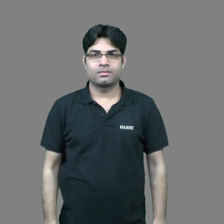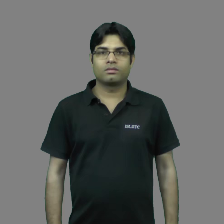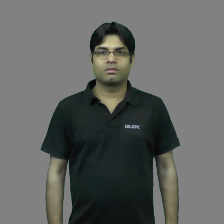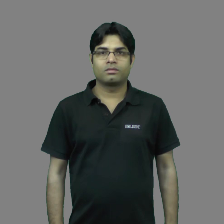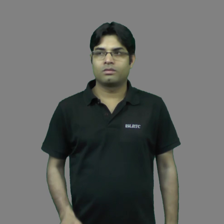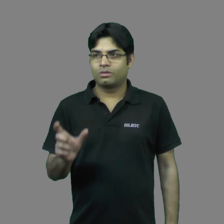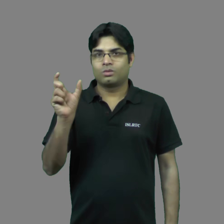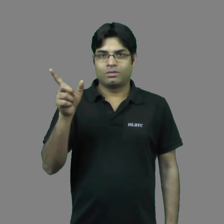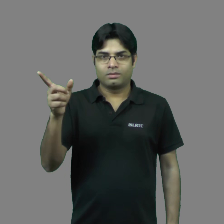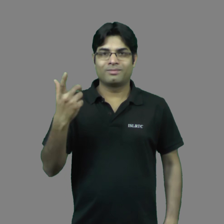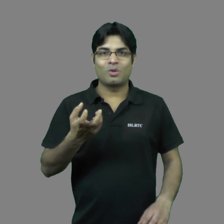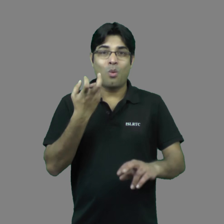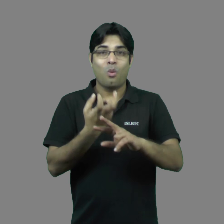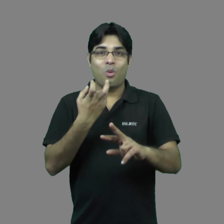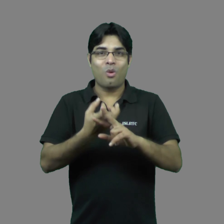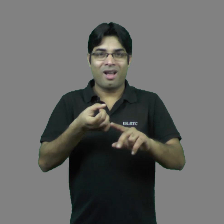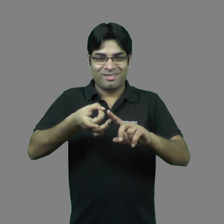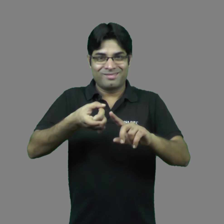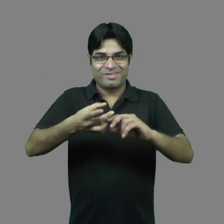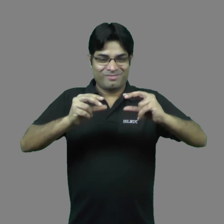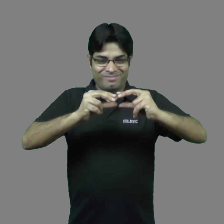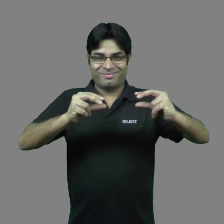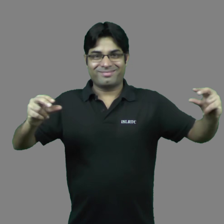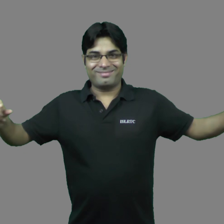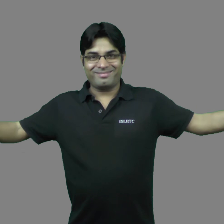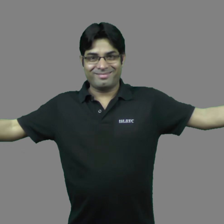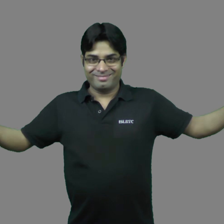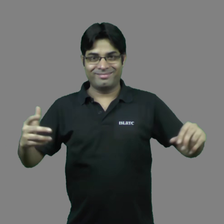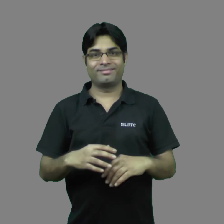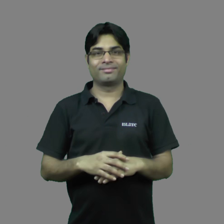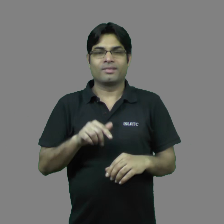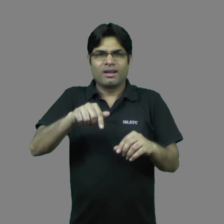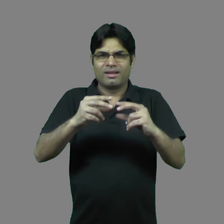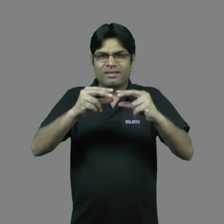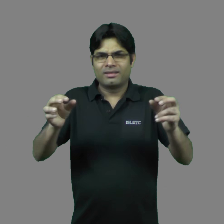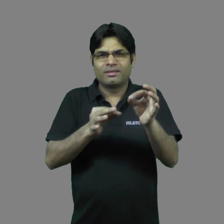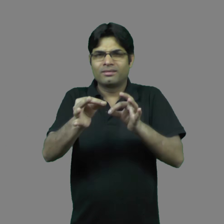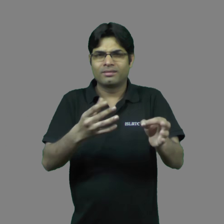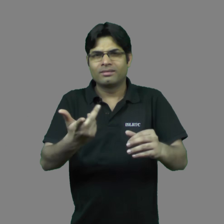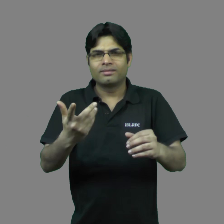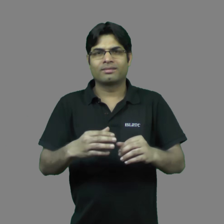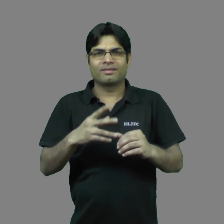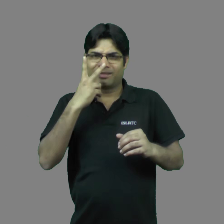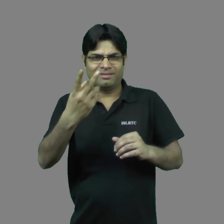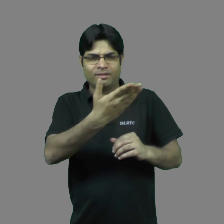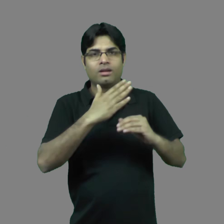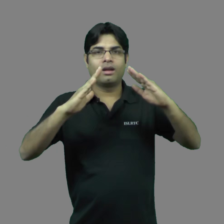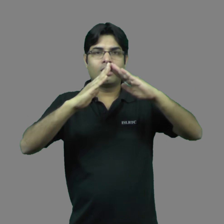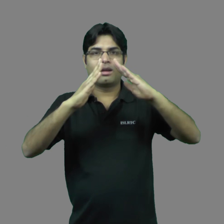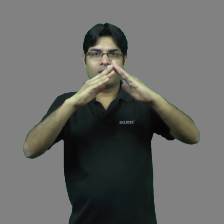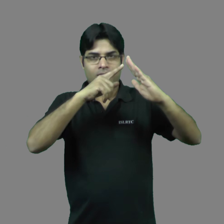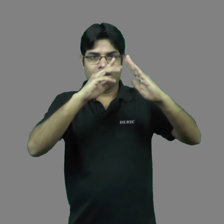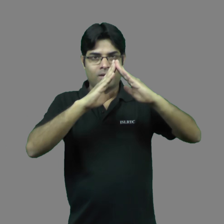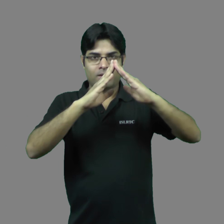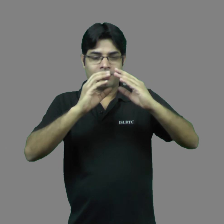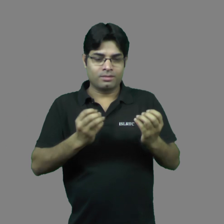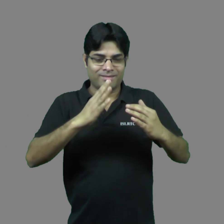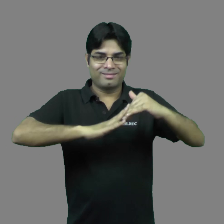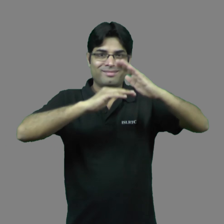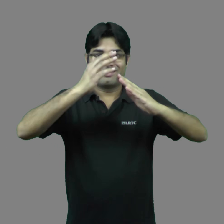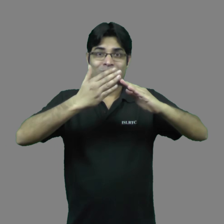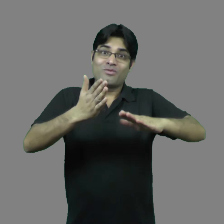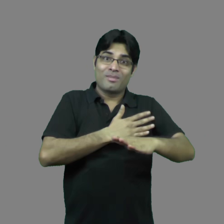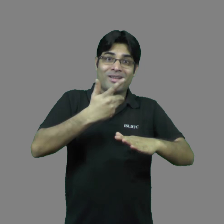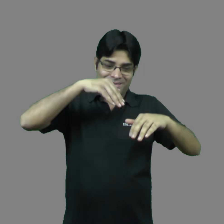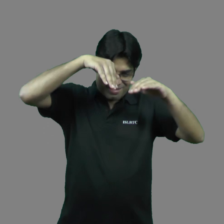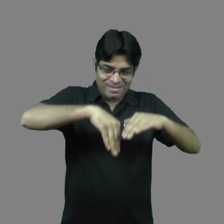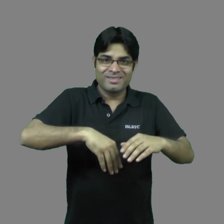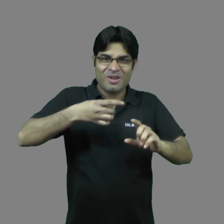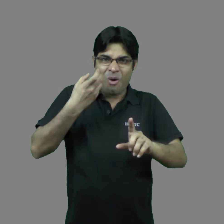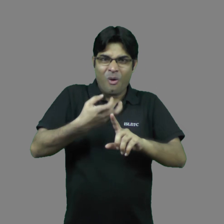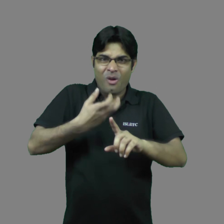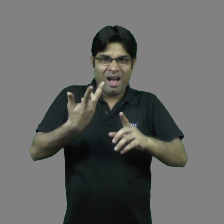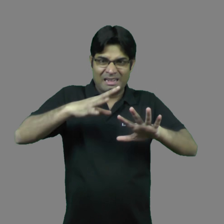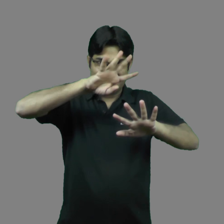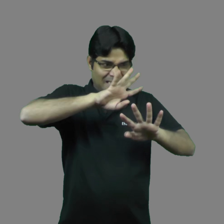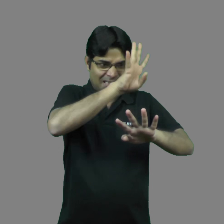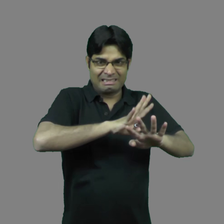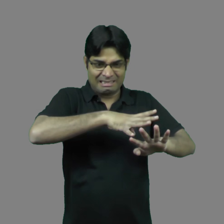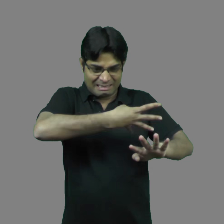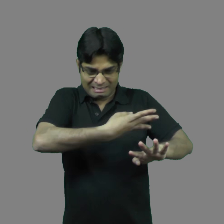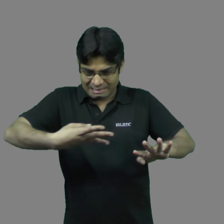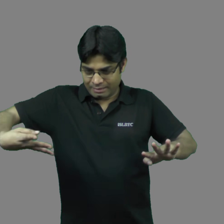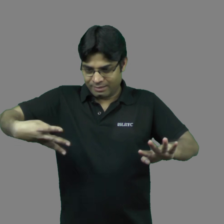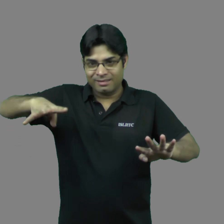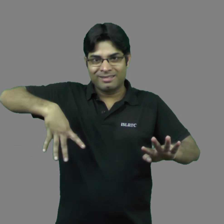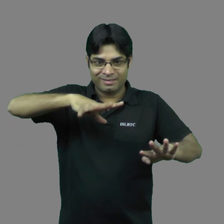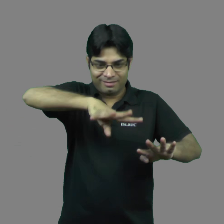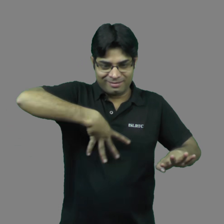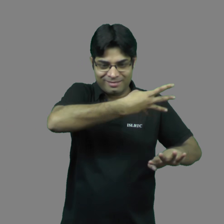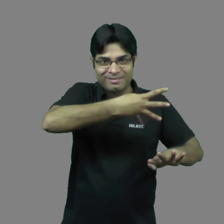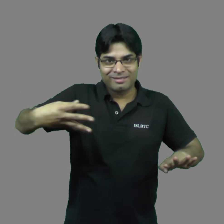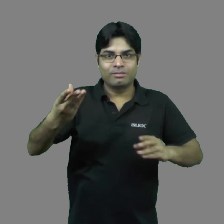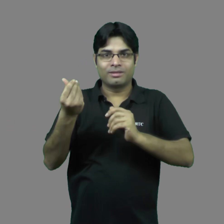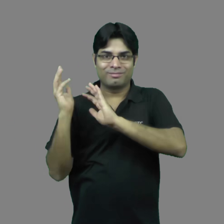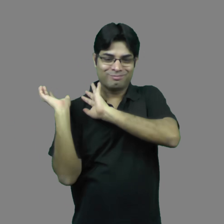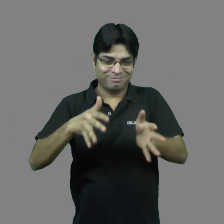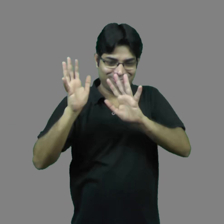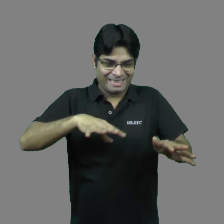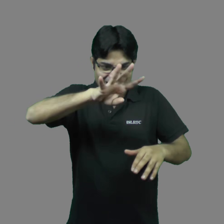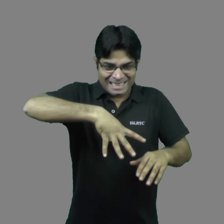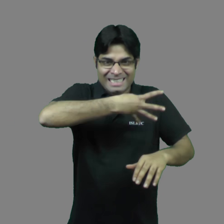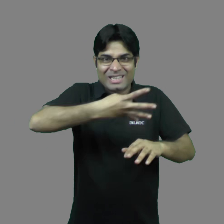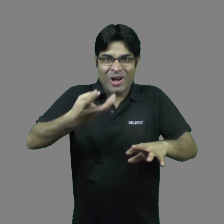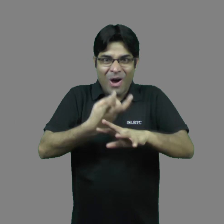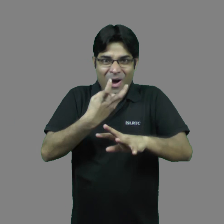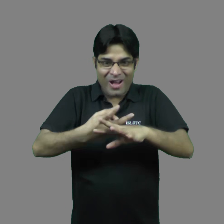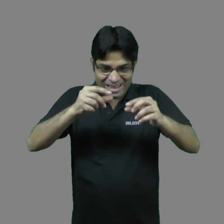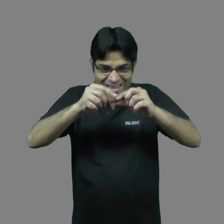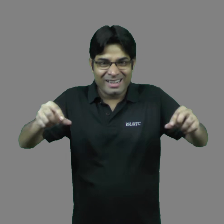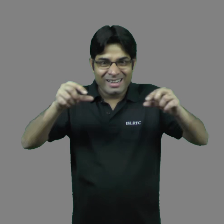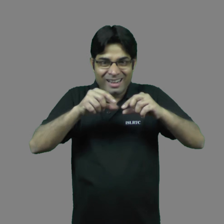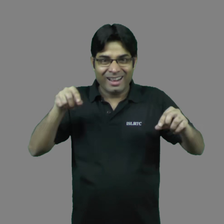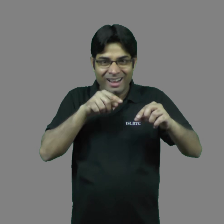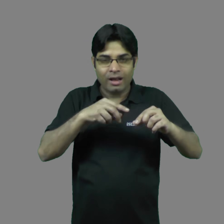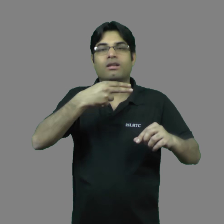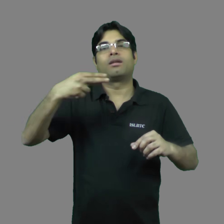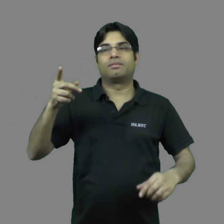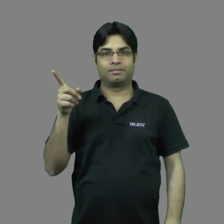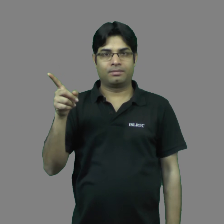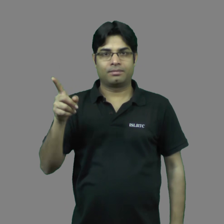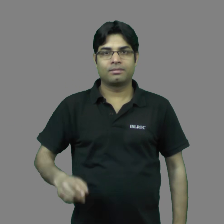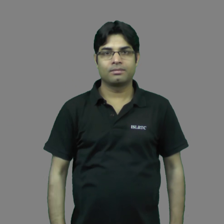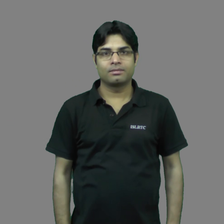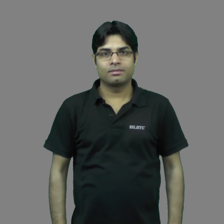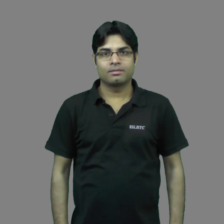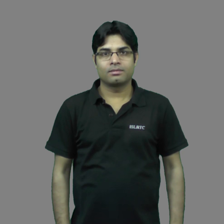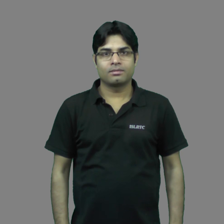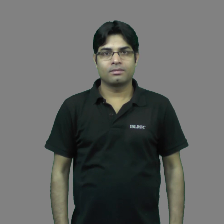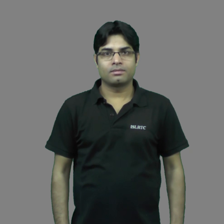Steel Reinforcement